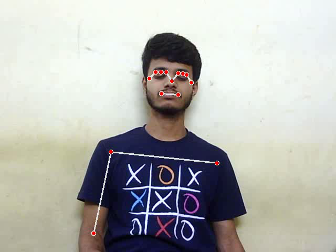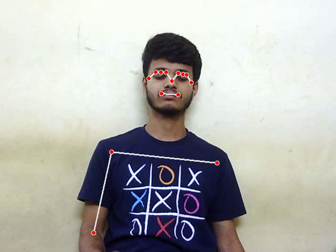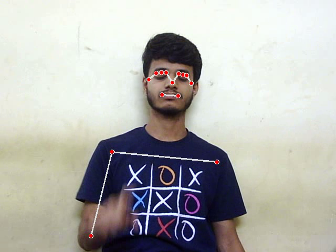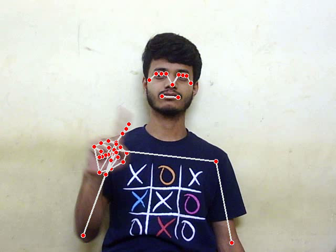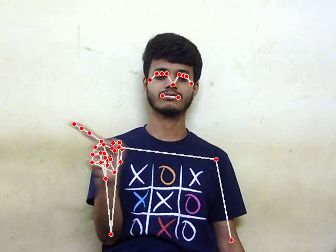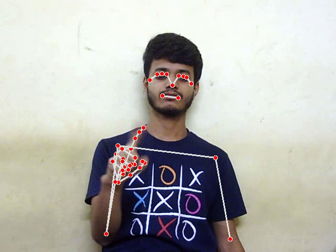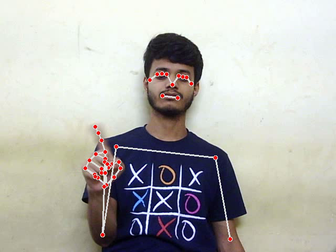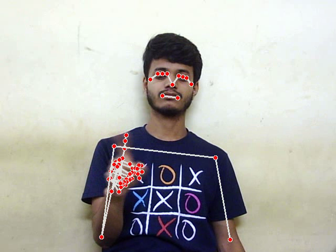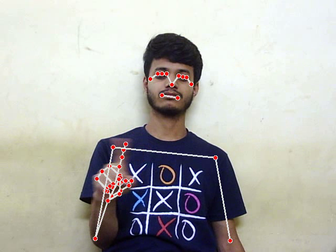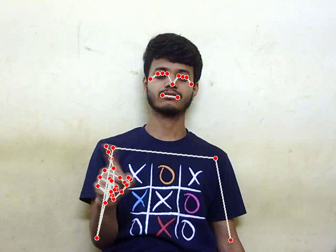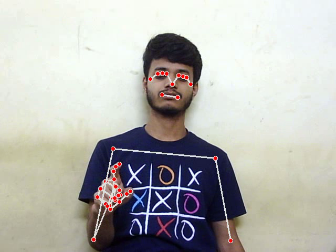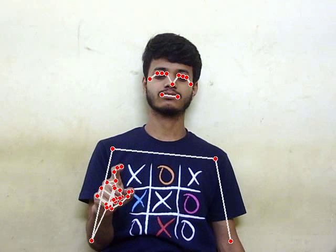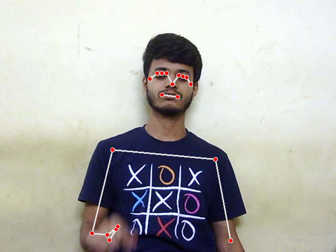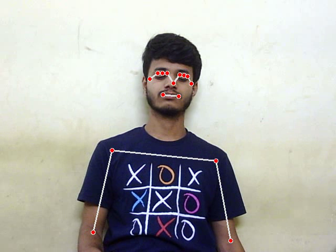where